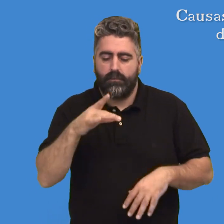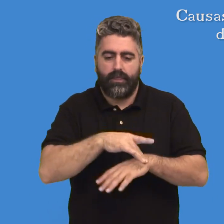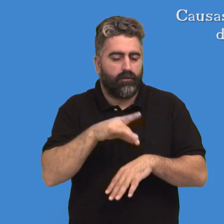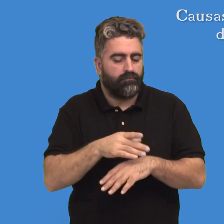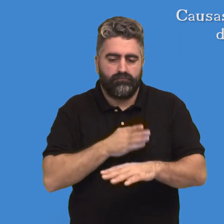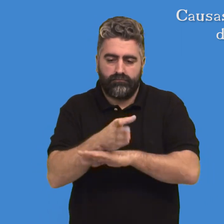enfermo